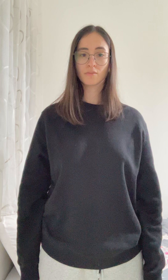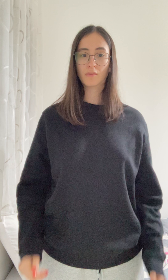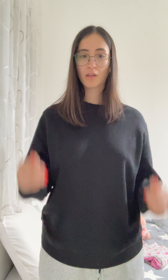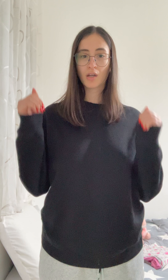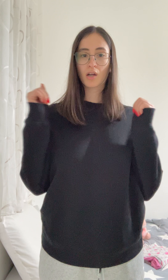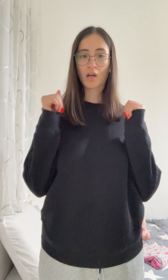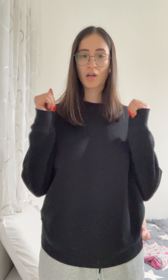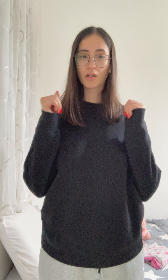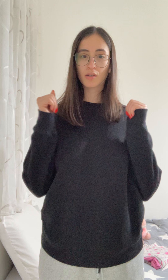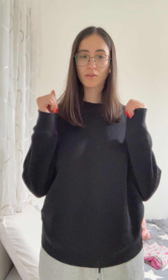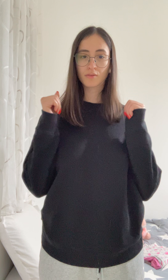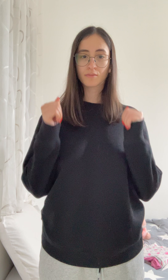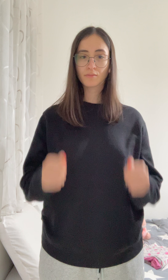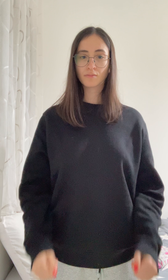קר